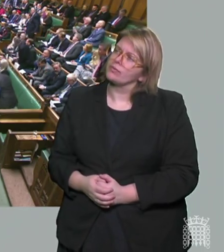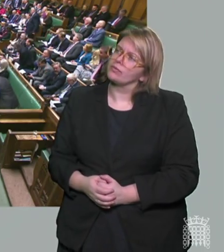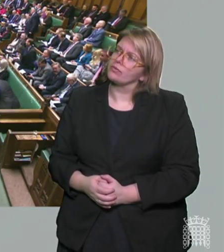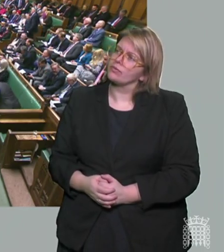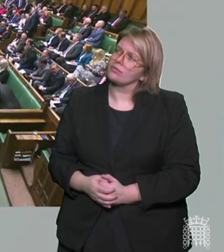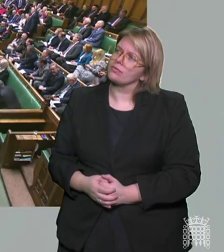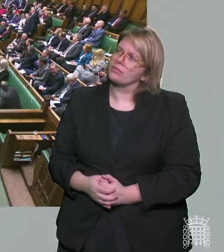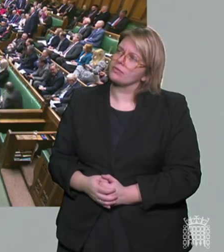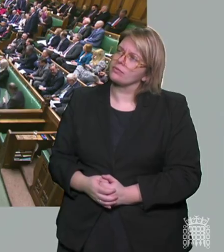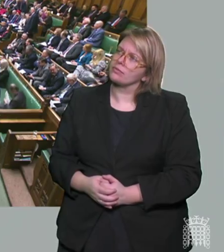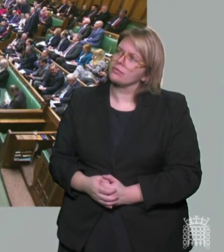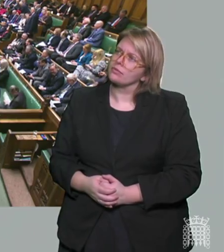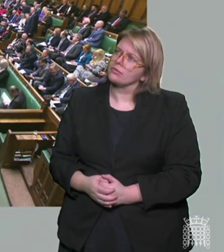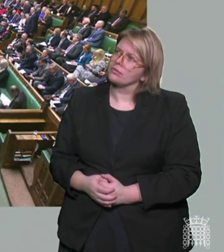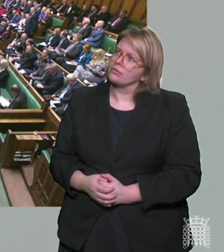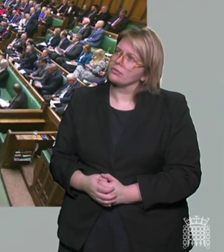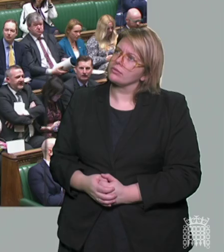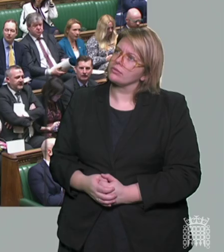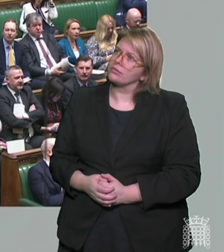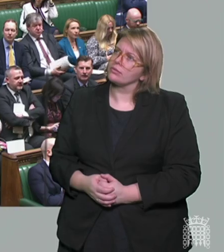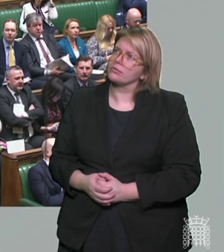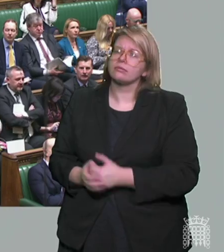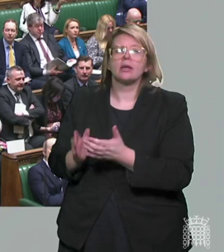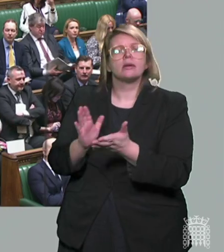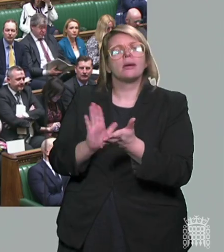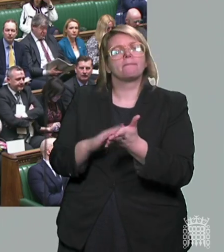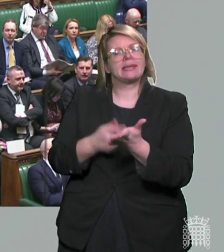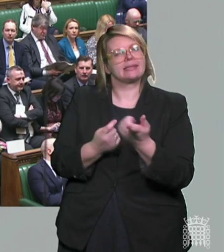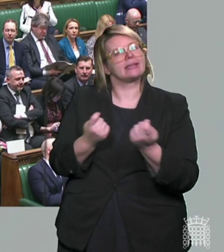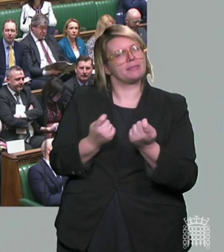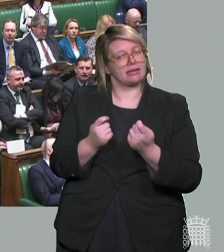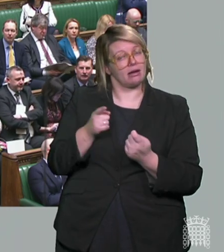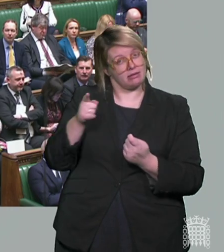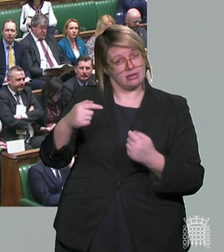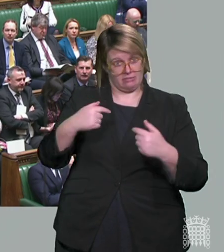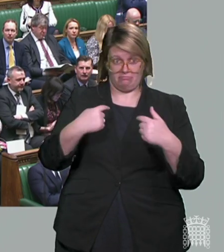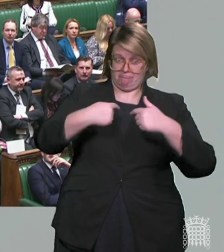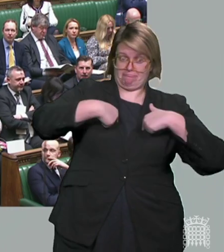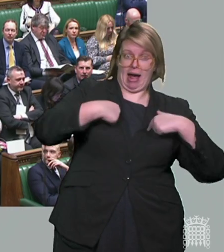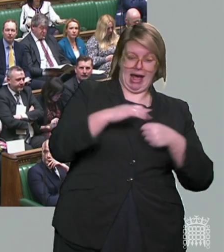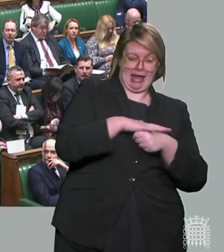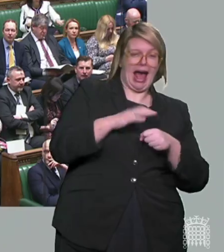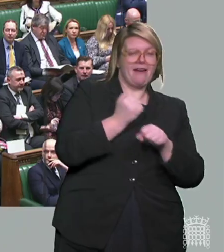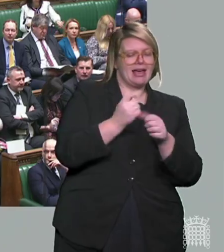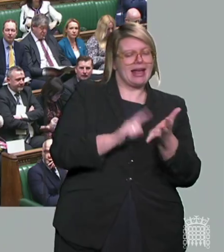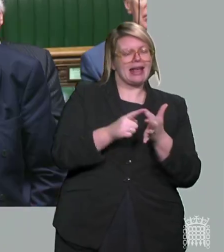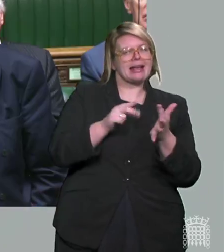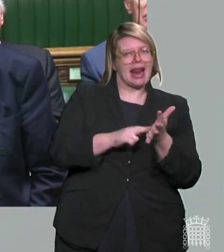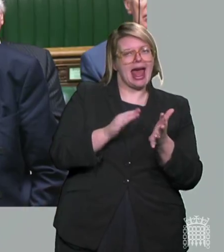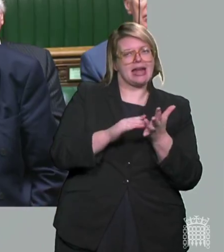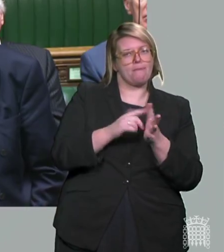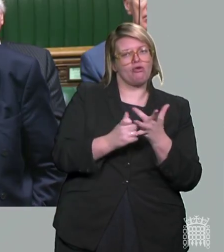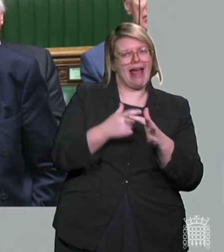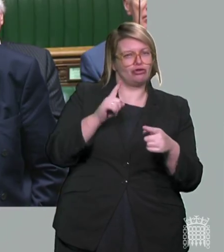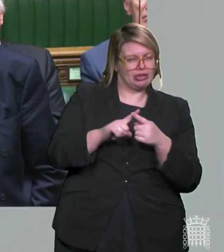The Secretary of State has Bladnoch distillery in his constituency, and I have Glenmorangie, Clynelish and Old Pulteney in mine.